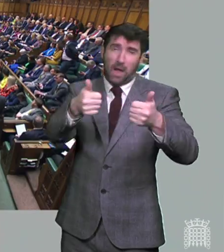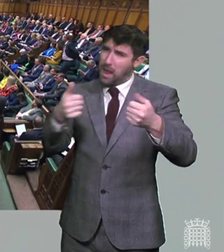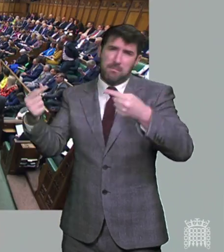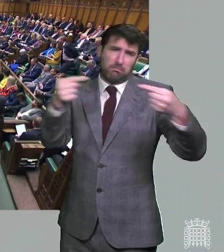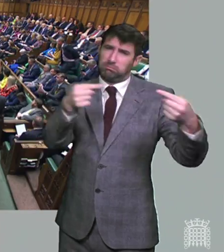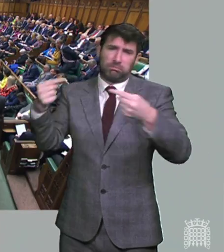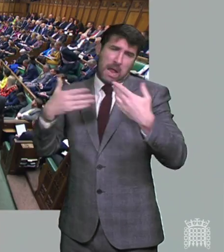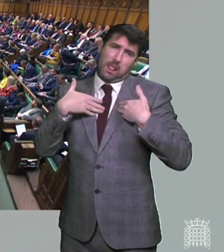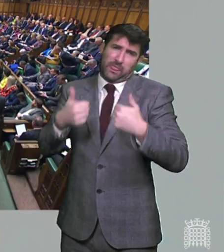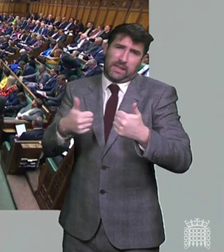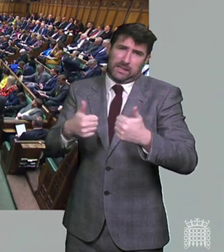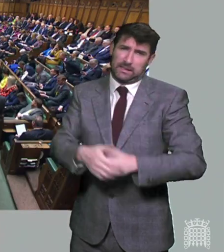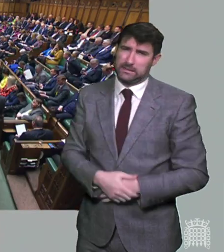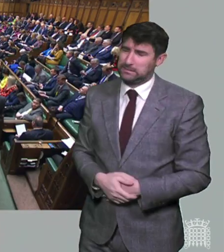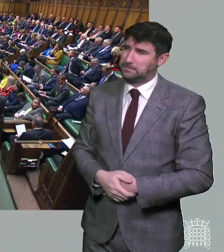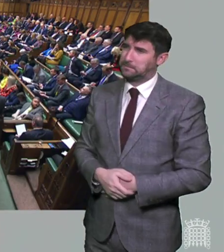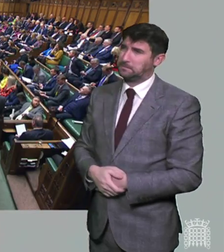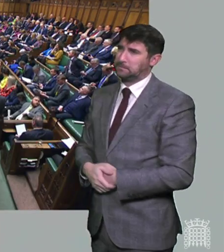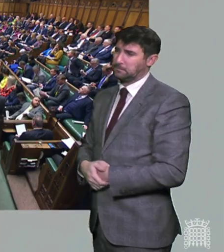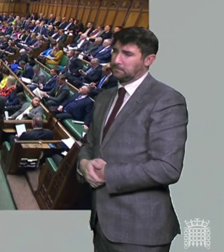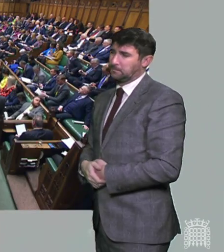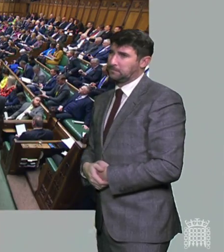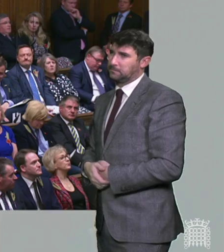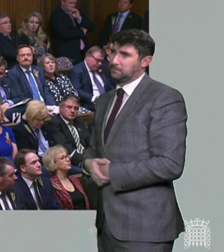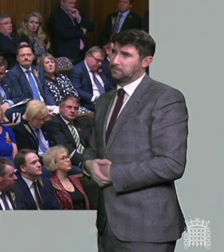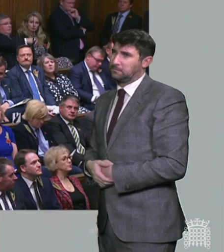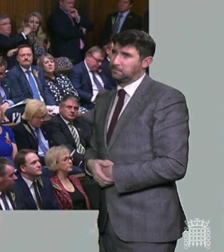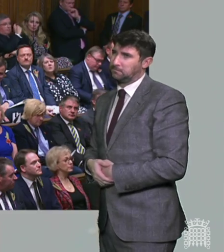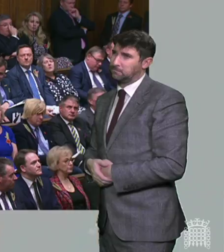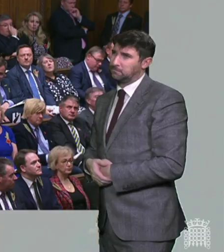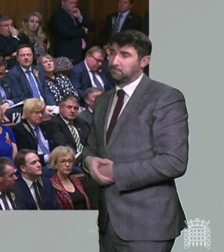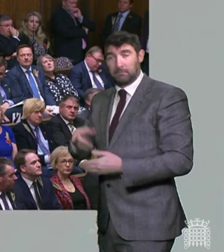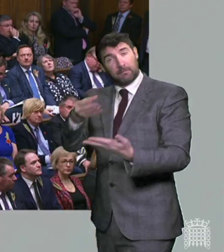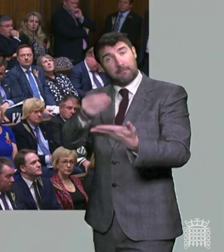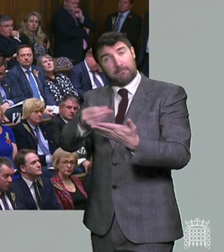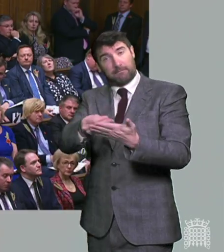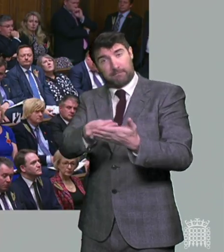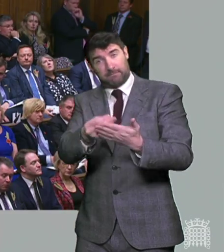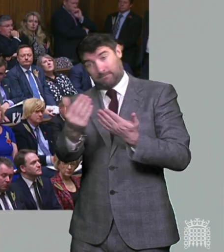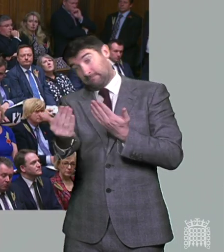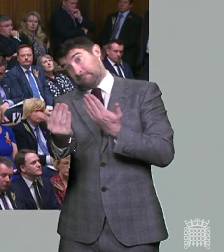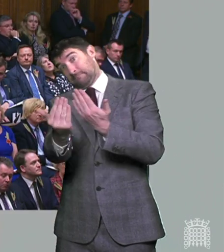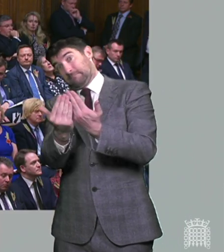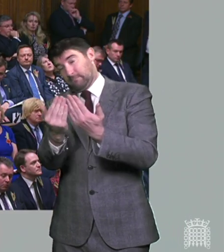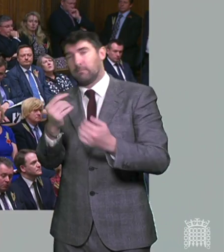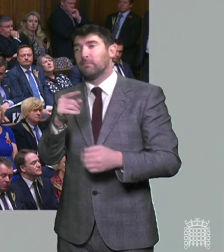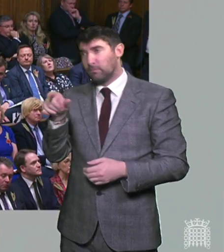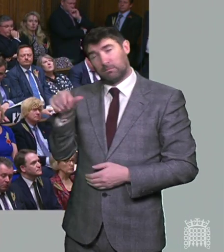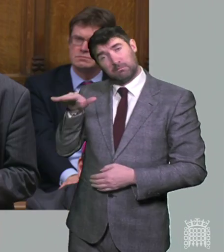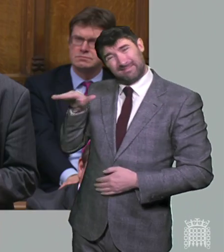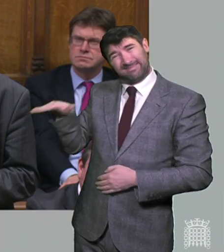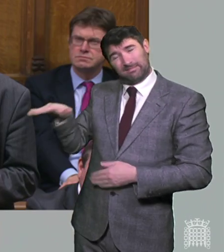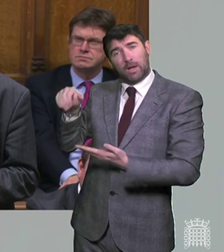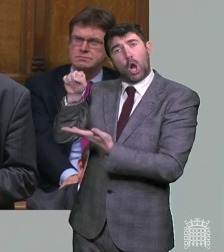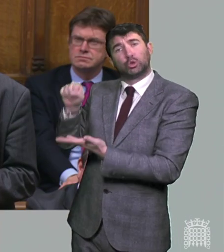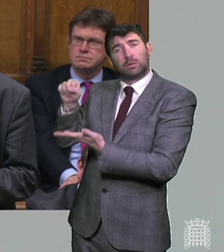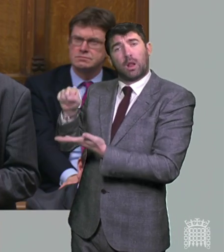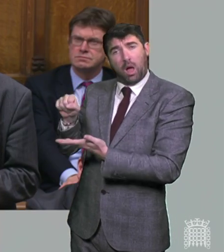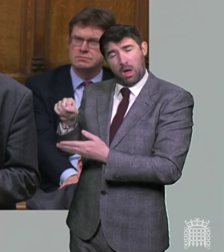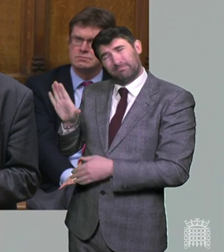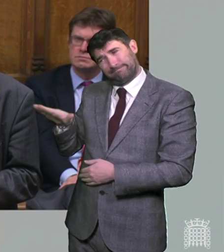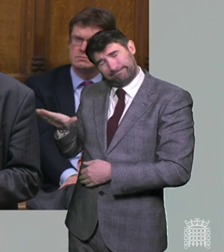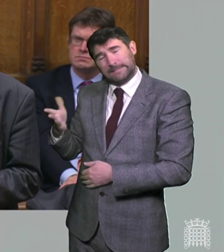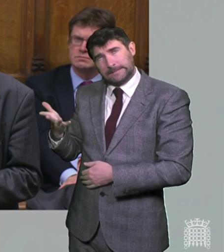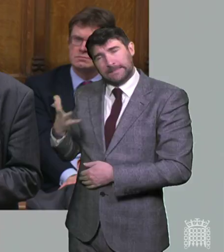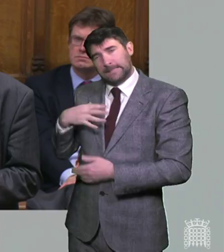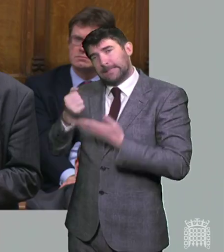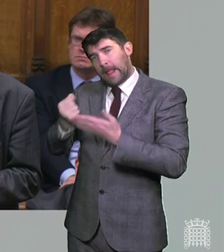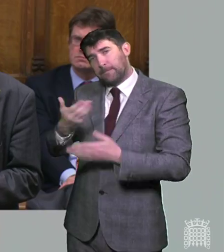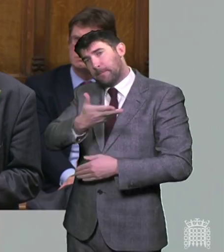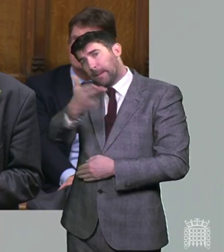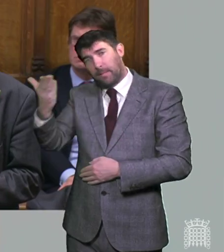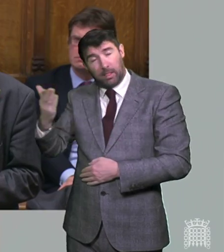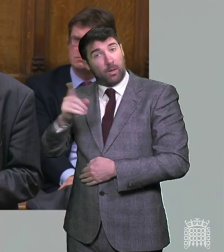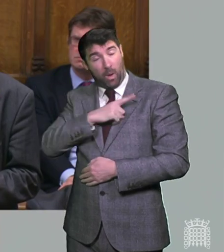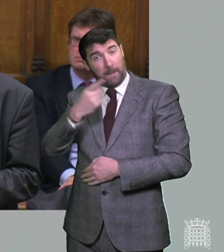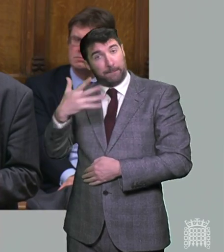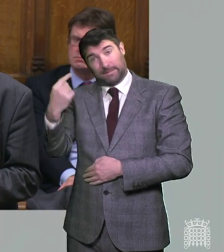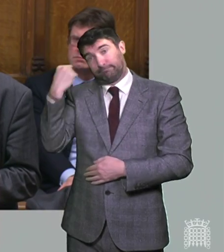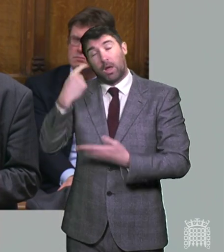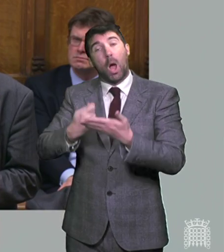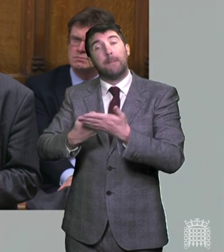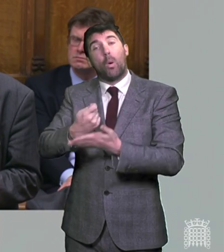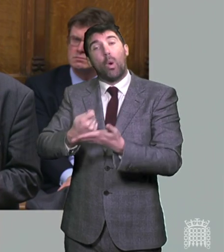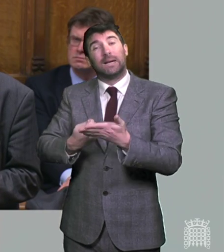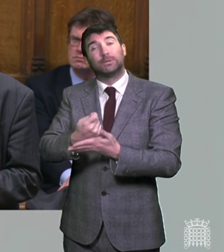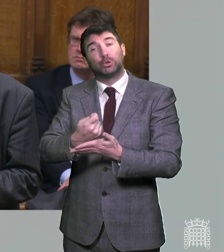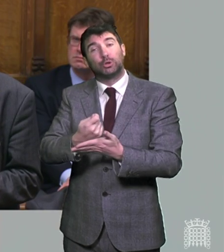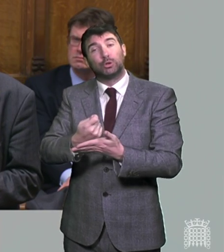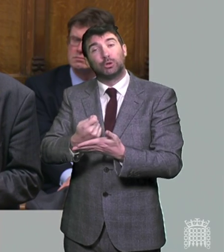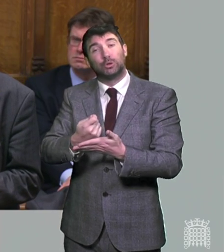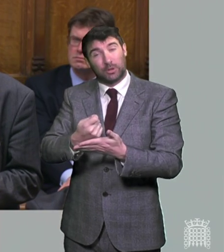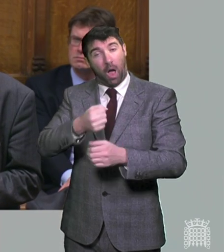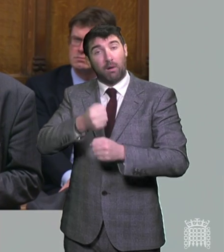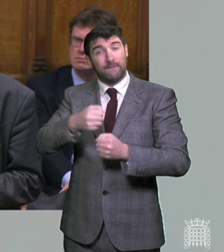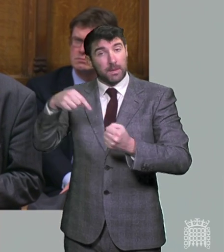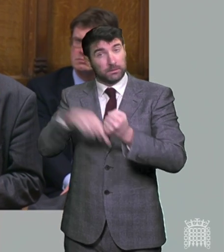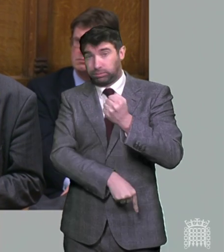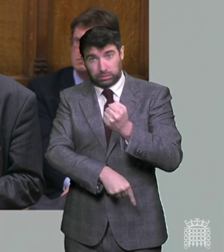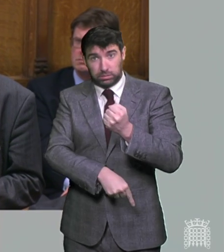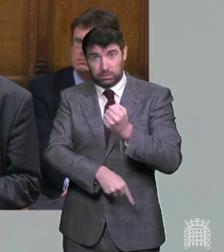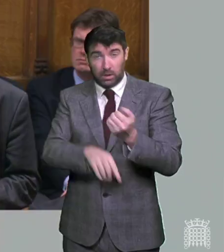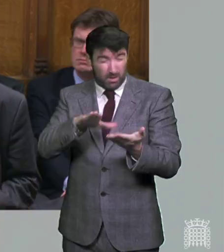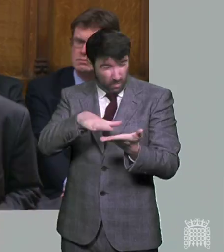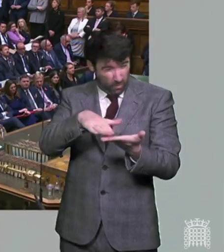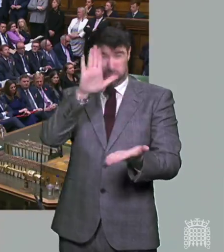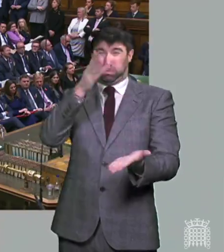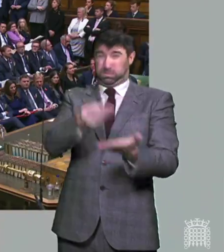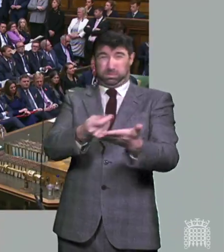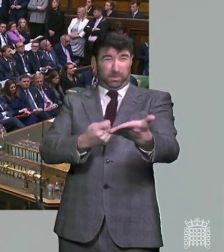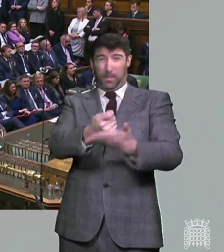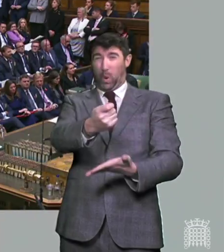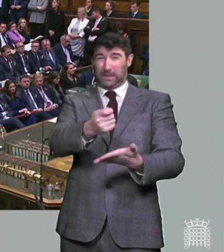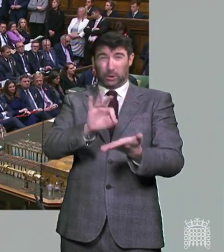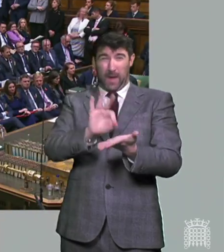In the run-up to the autumn statement, will my right honourable Friend do everything he can to persuade the Chancellor to assist those people who took out mortgages in good faith and are now at risk of losing their homes through unaffordable increases?